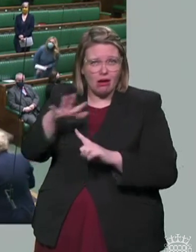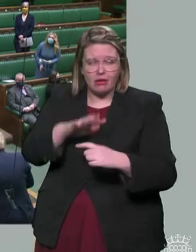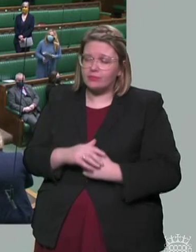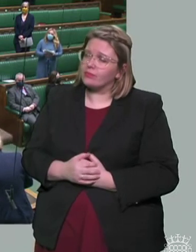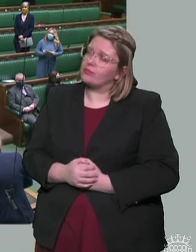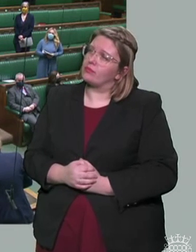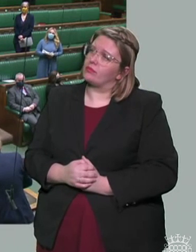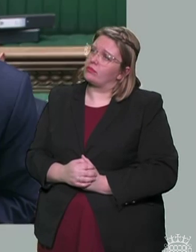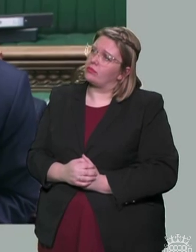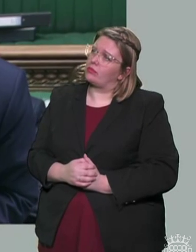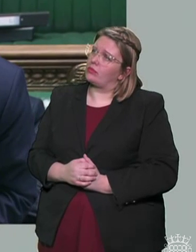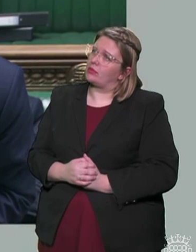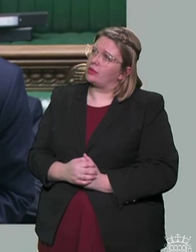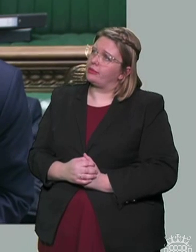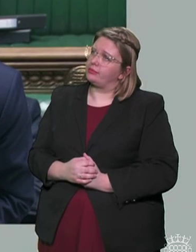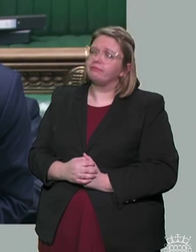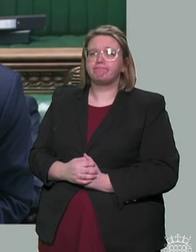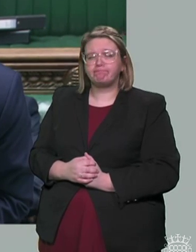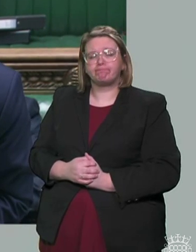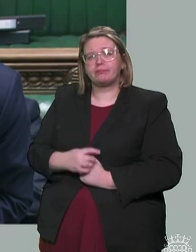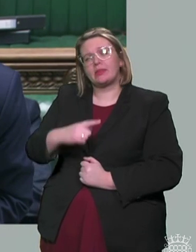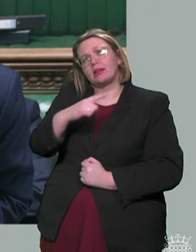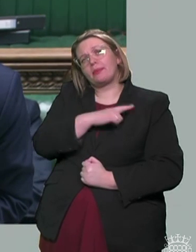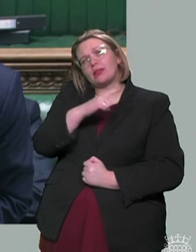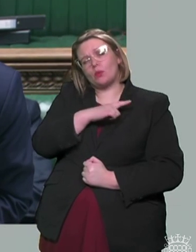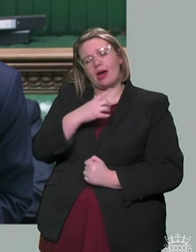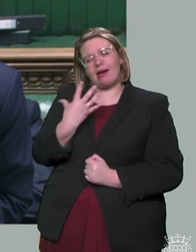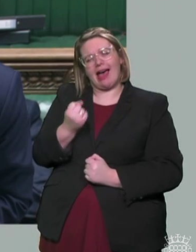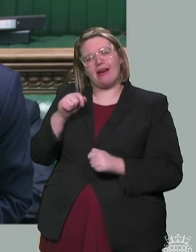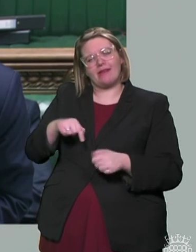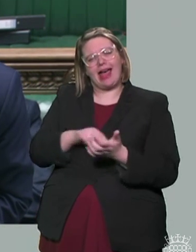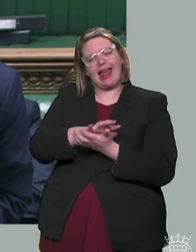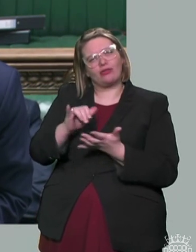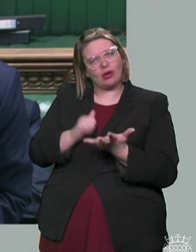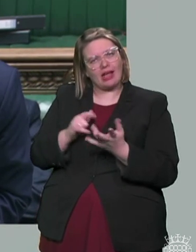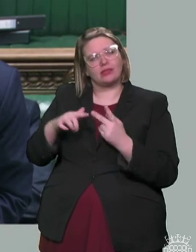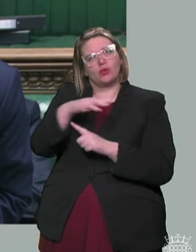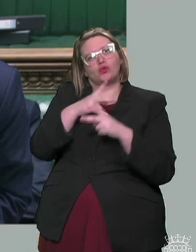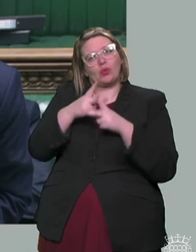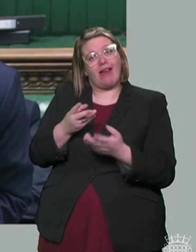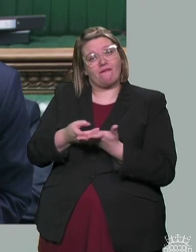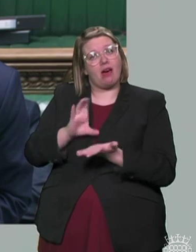Yes, and that is why we have the NHS and social care fund.